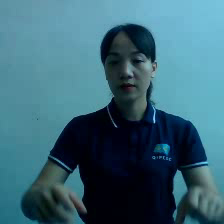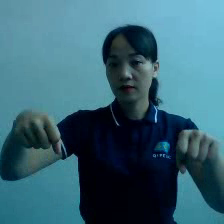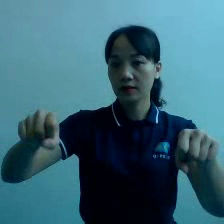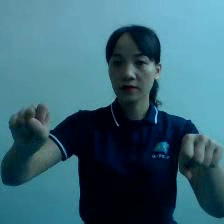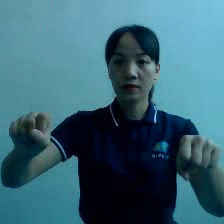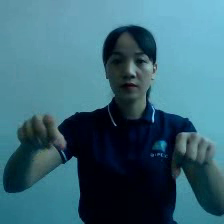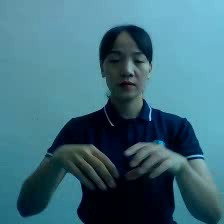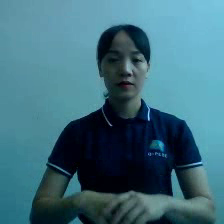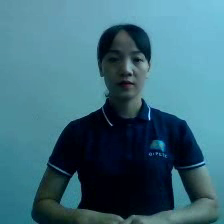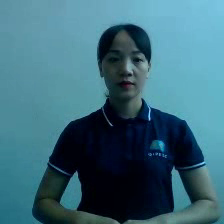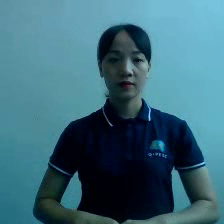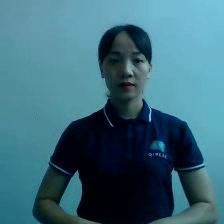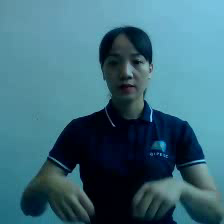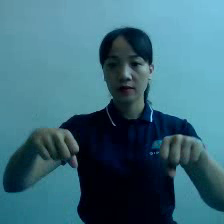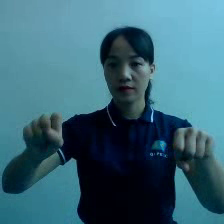Xe máy